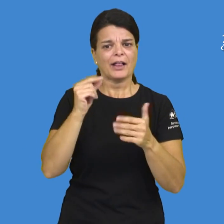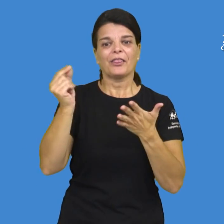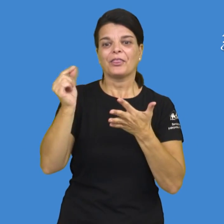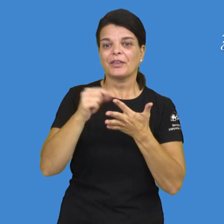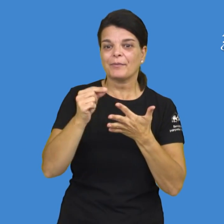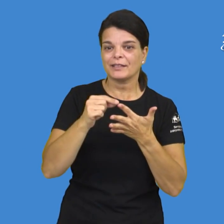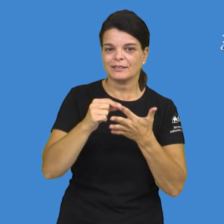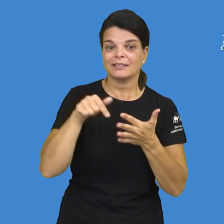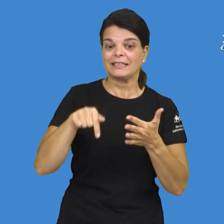diabetes